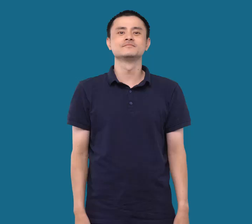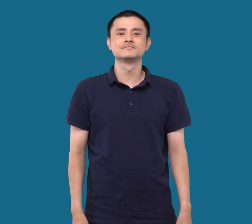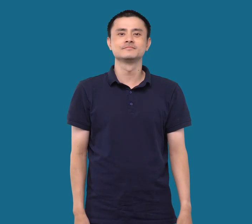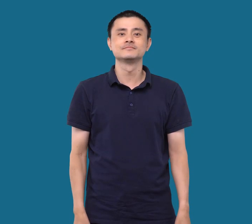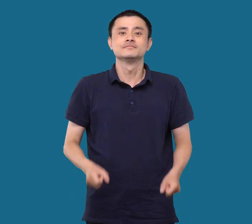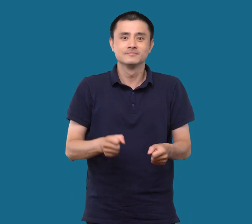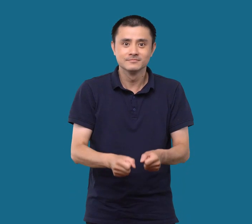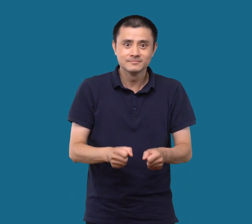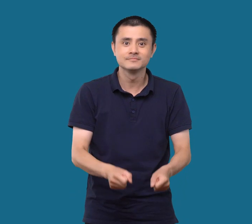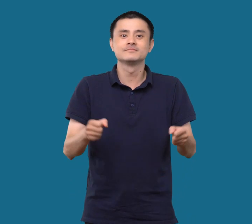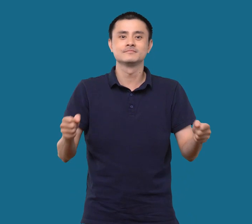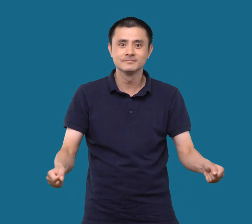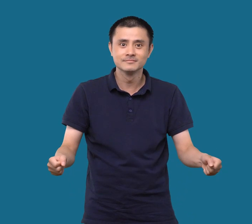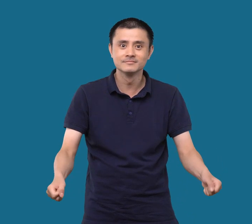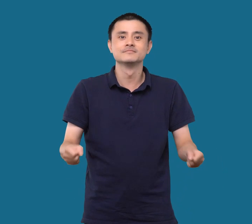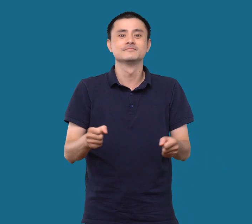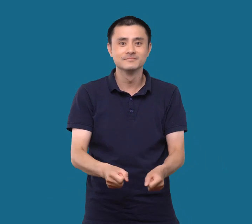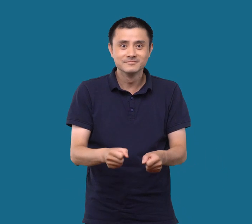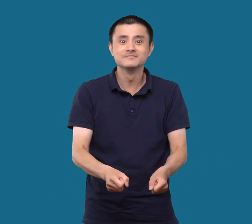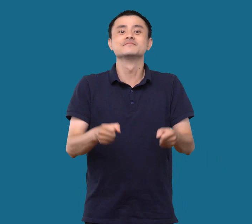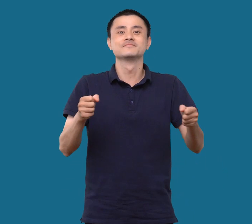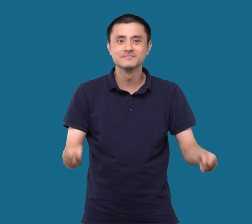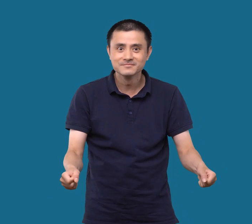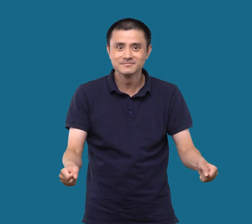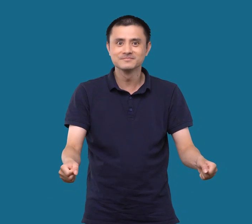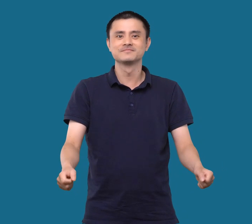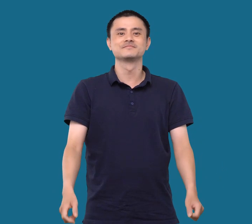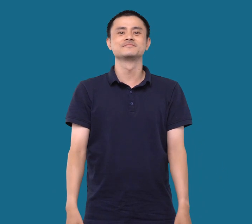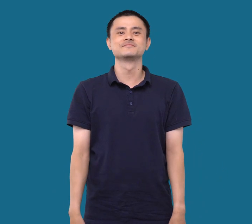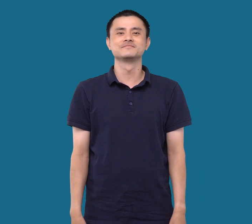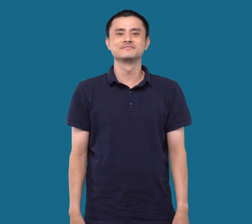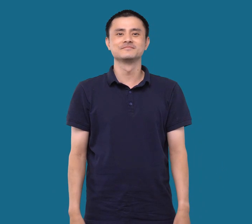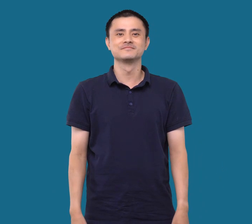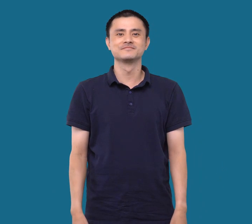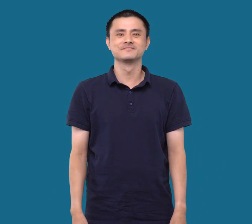múa sạp